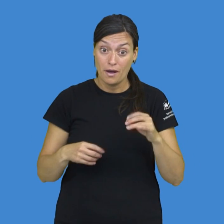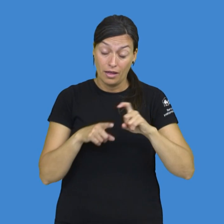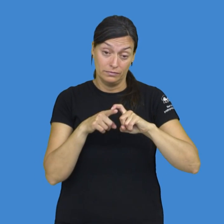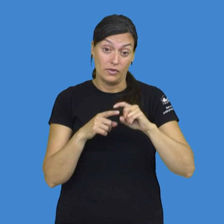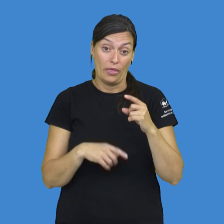tipo